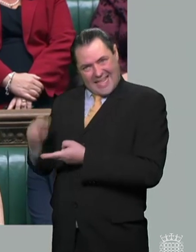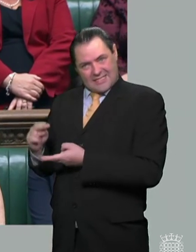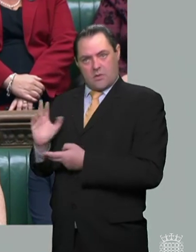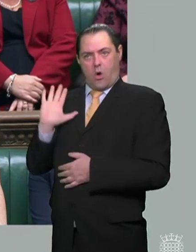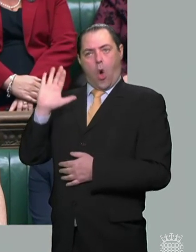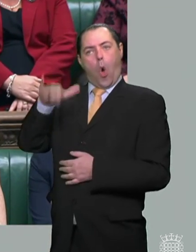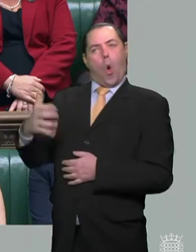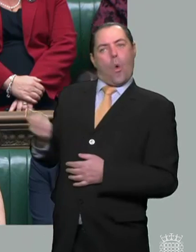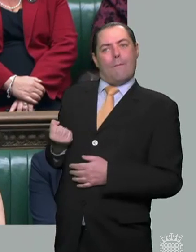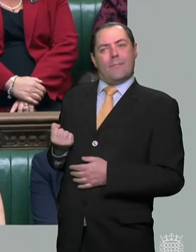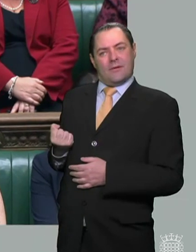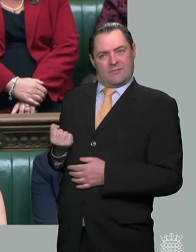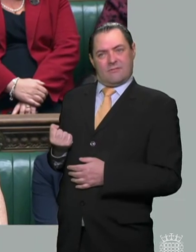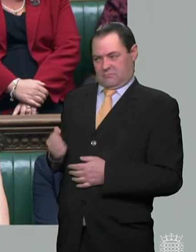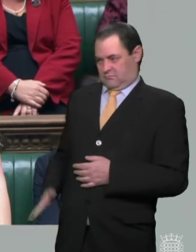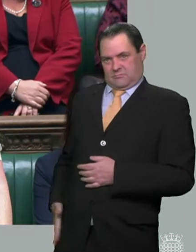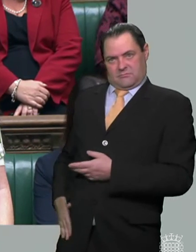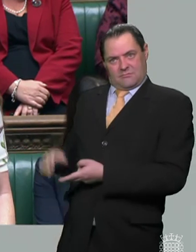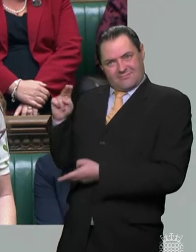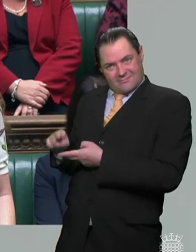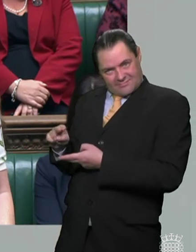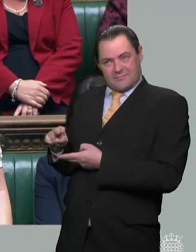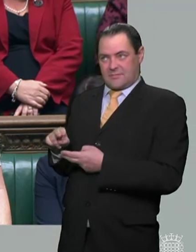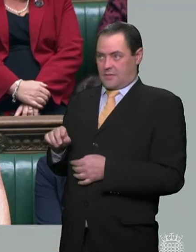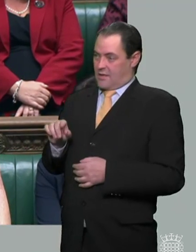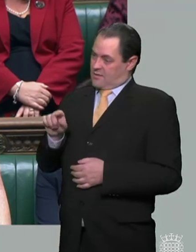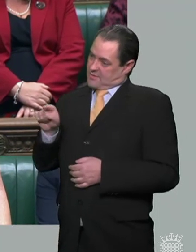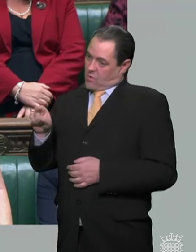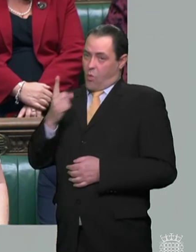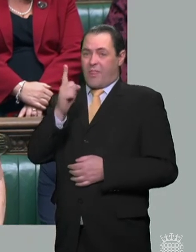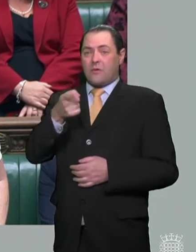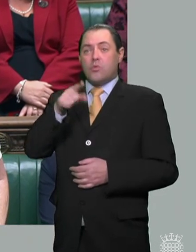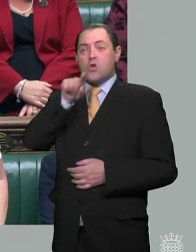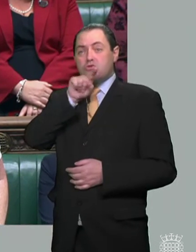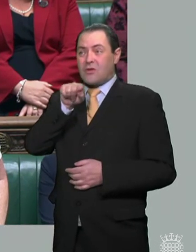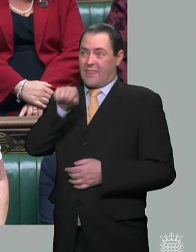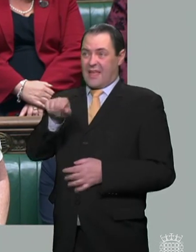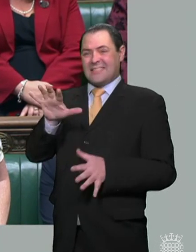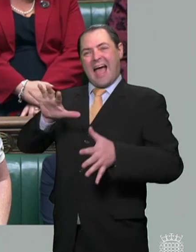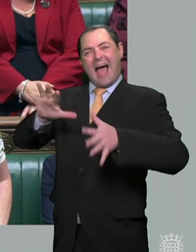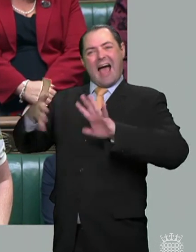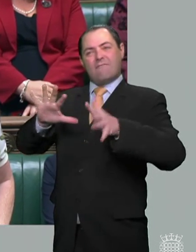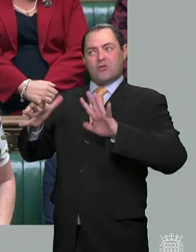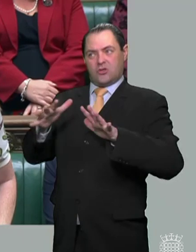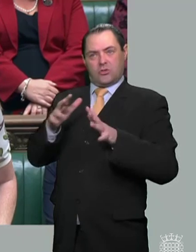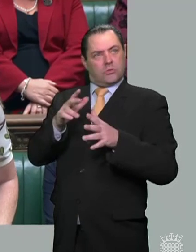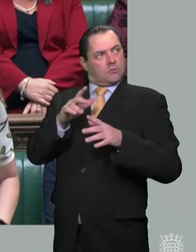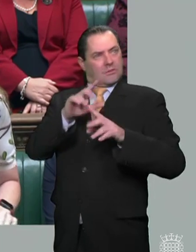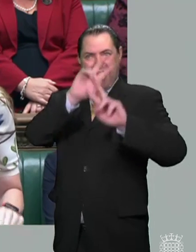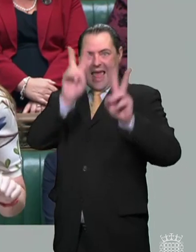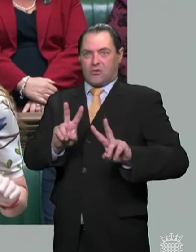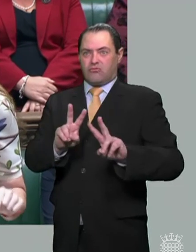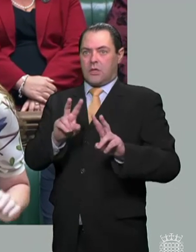That is almost exactly the same as an average annual energy bill.